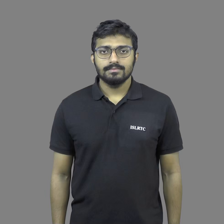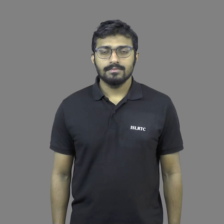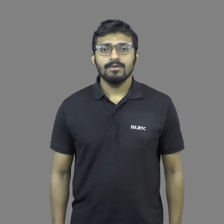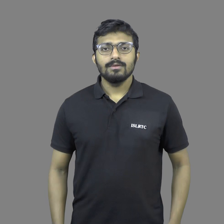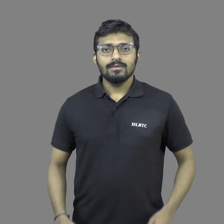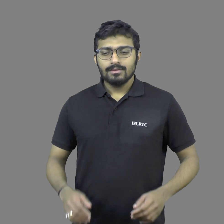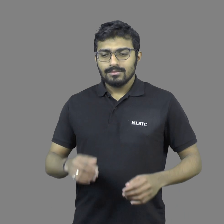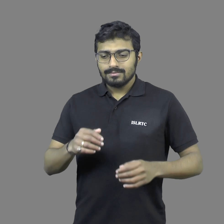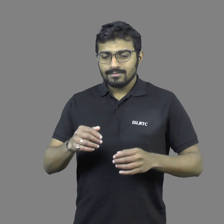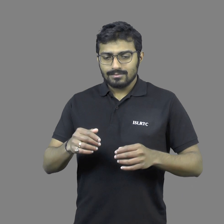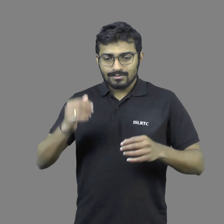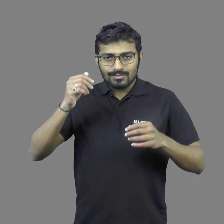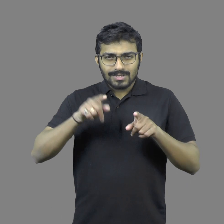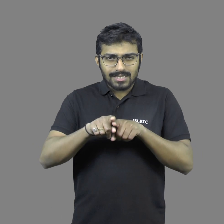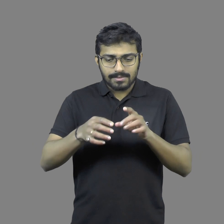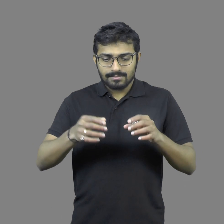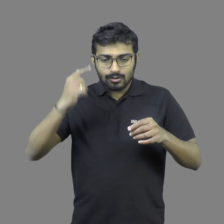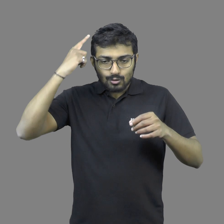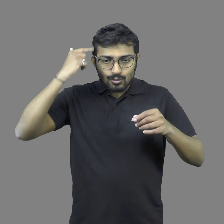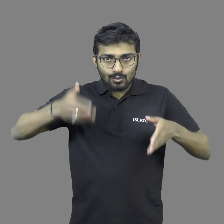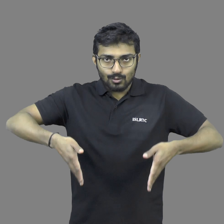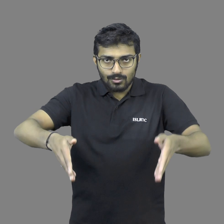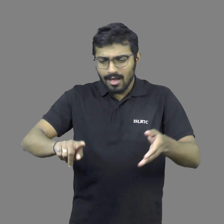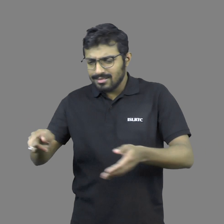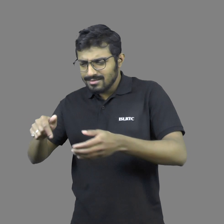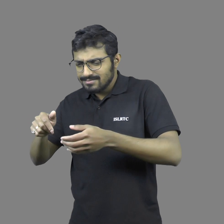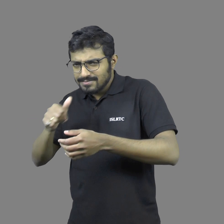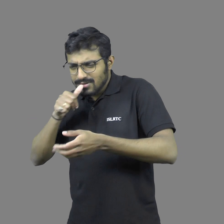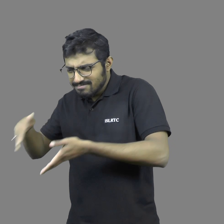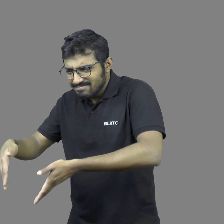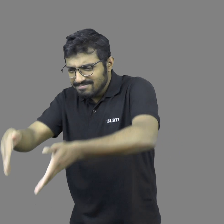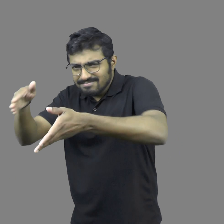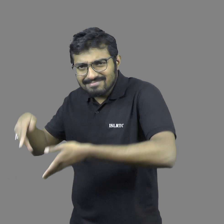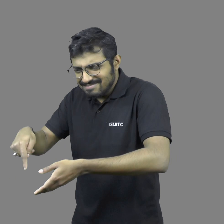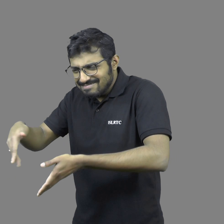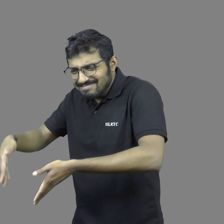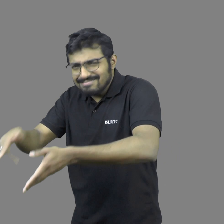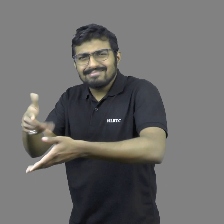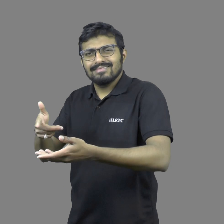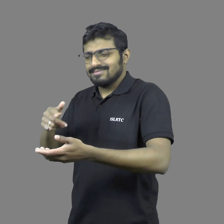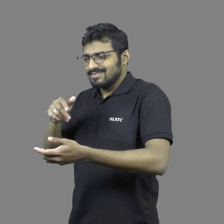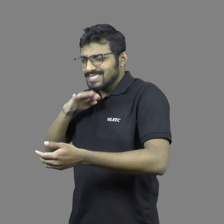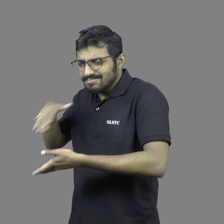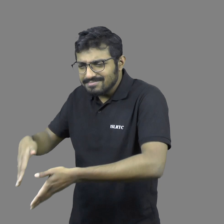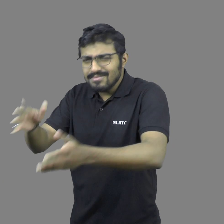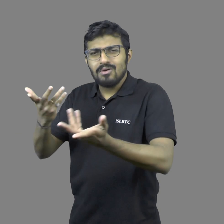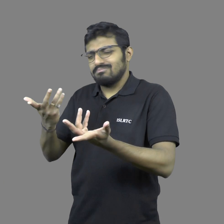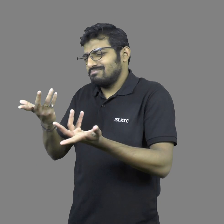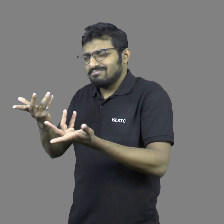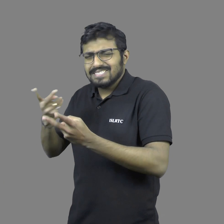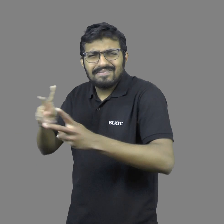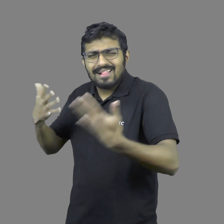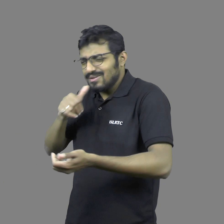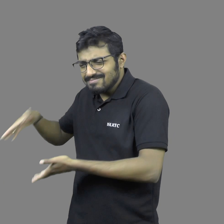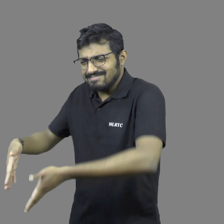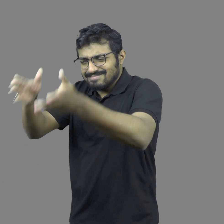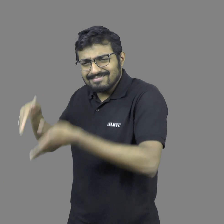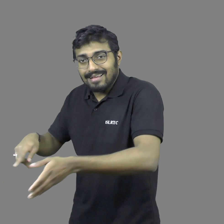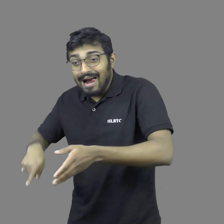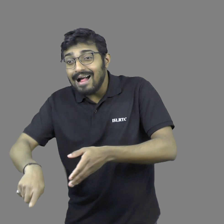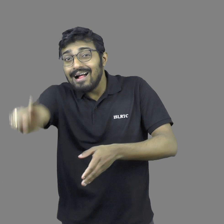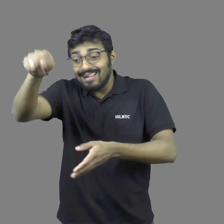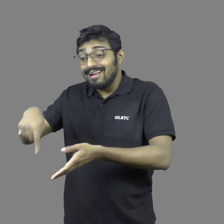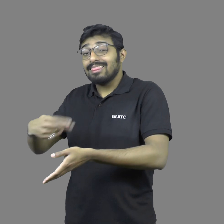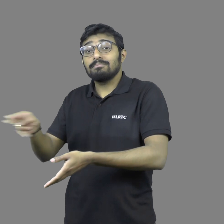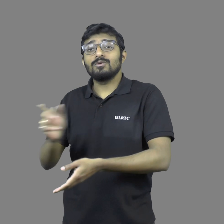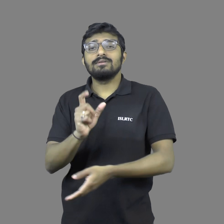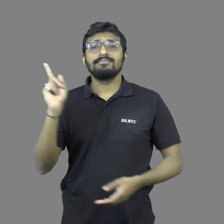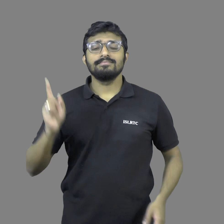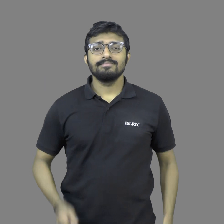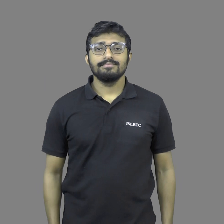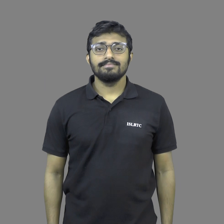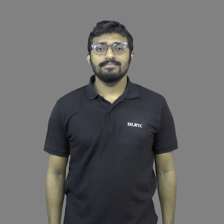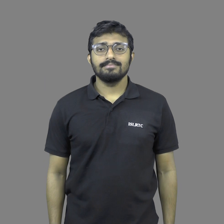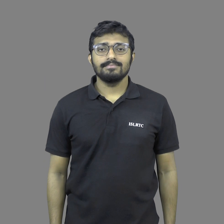Gutter Ditch Culvert Drain